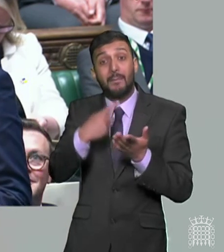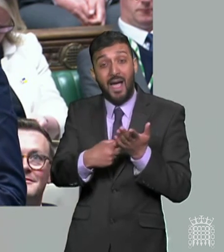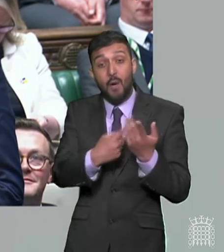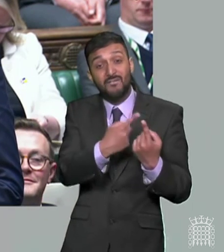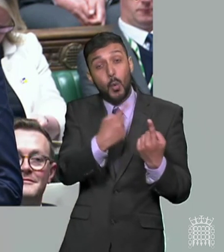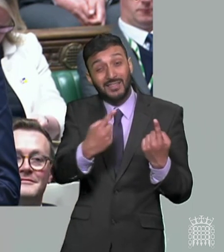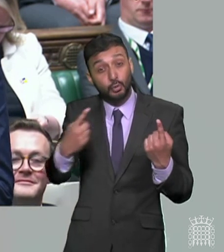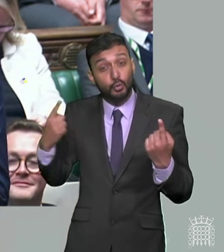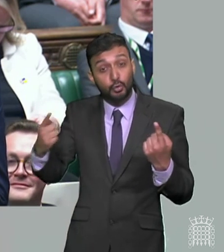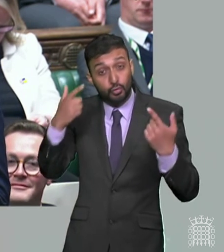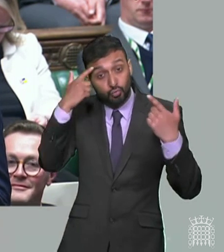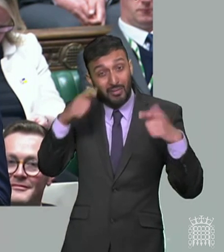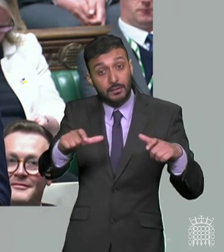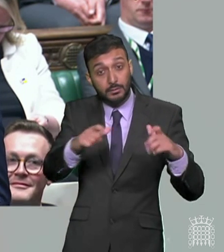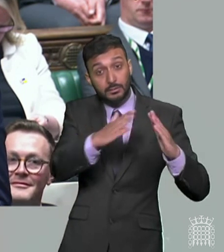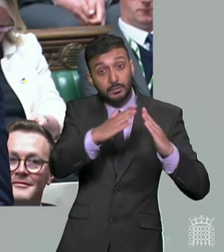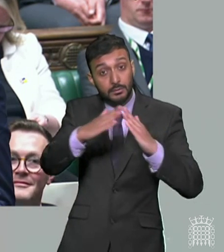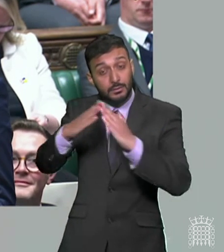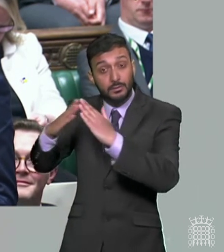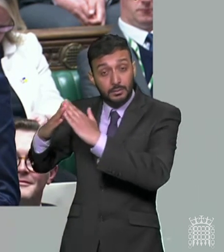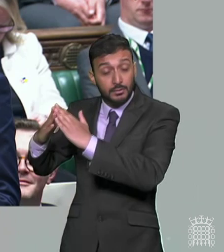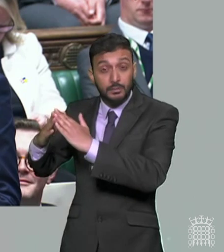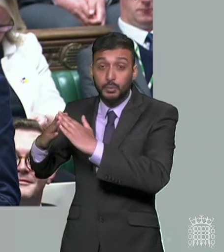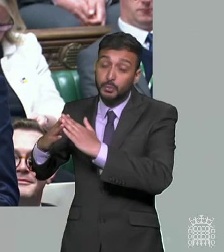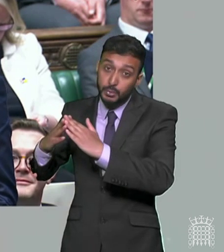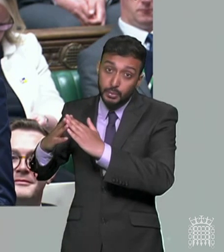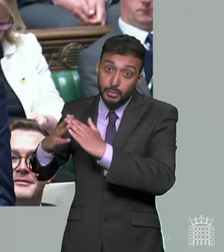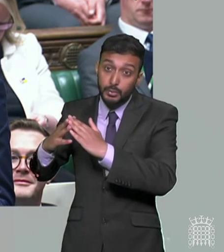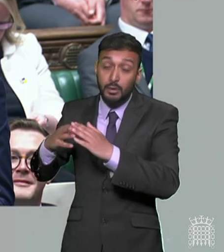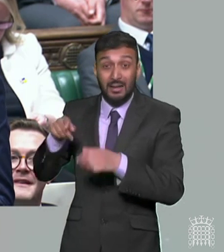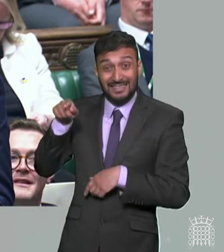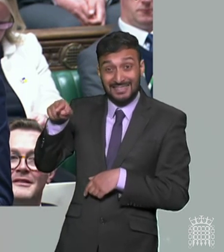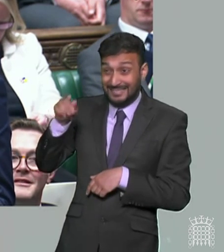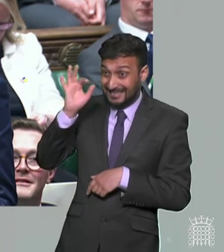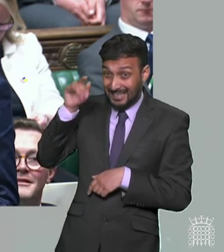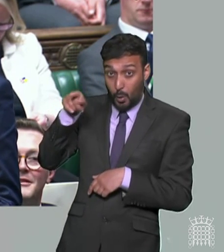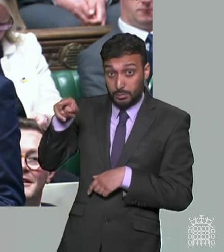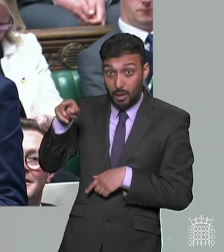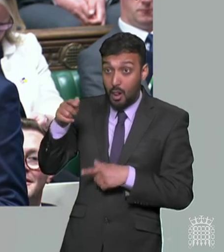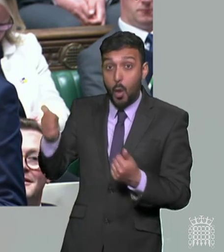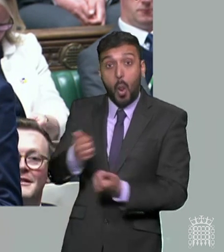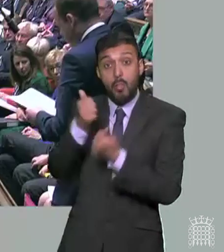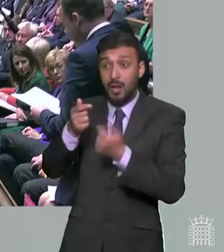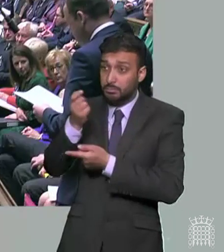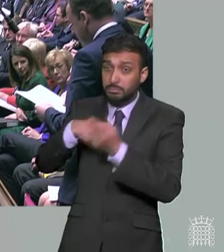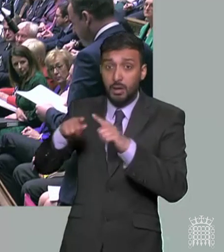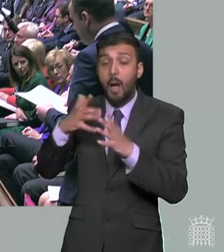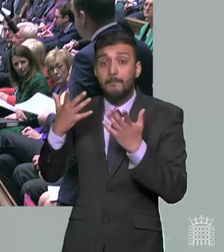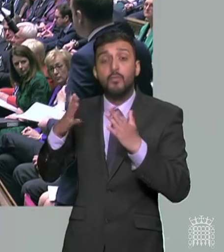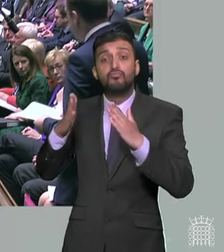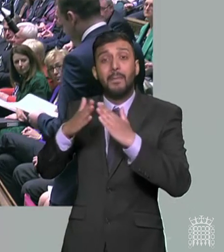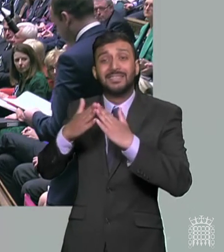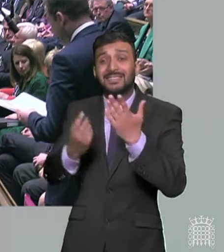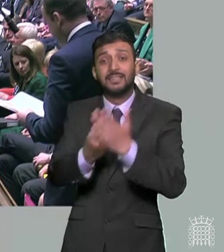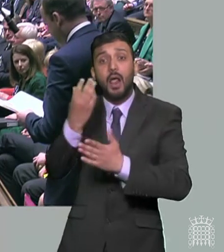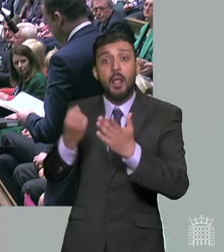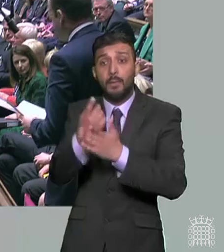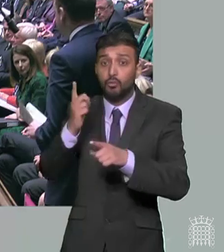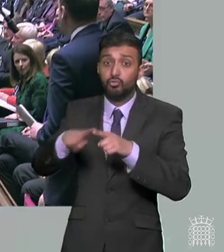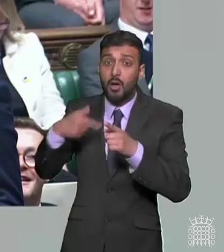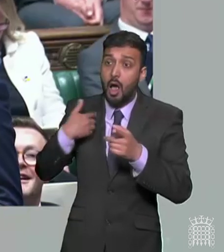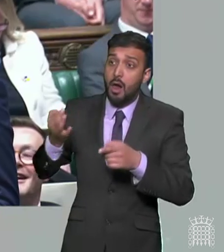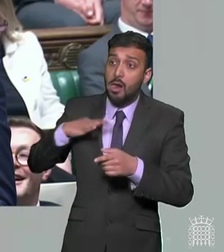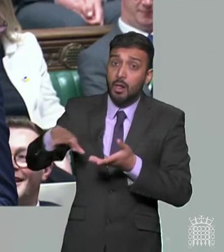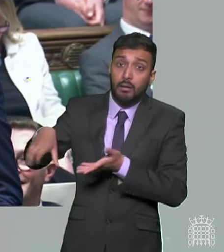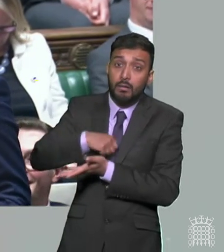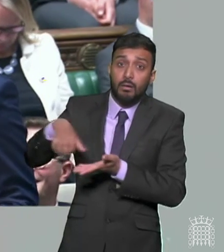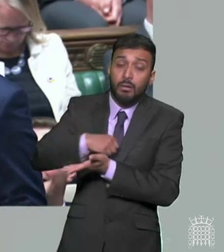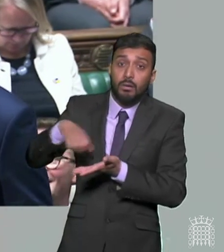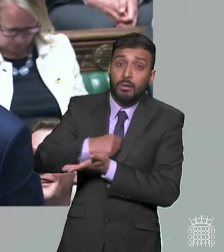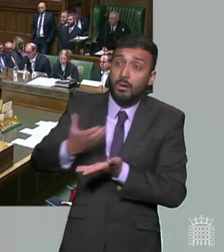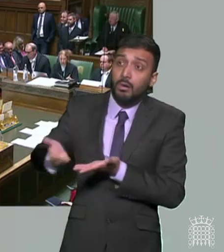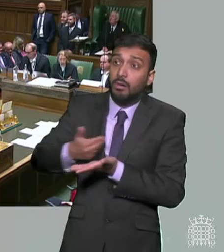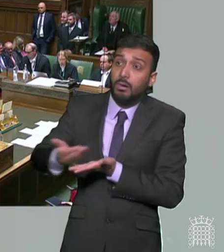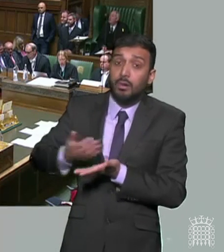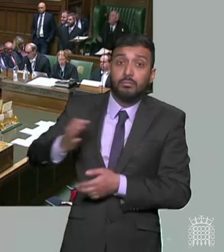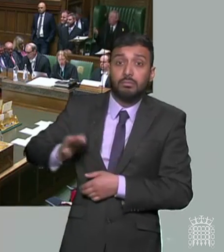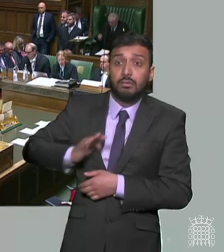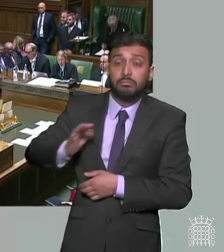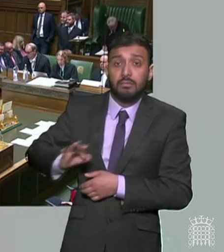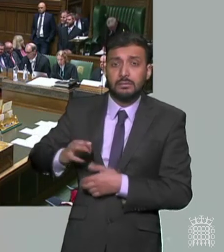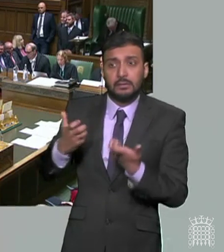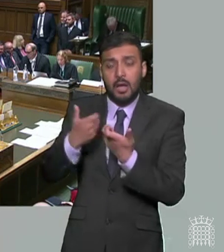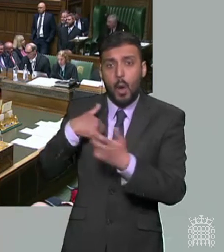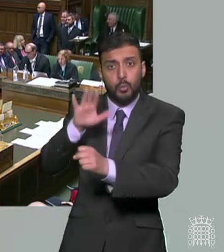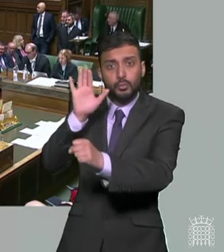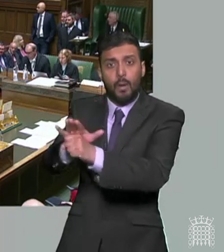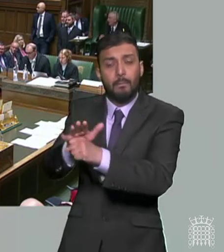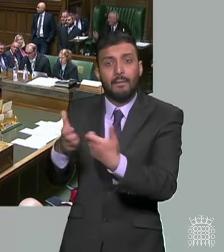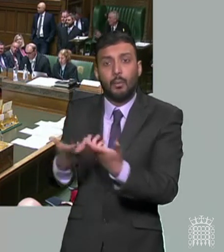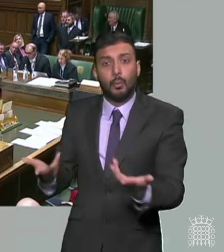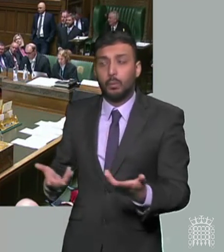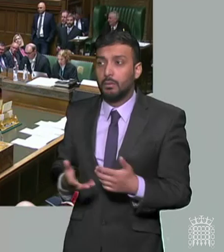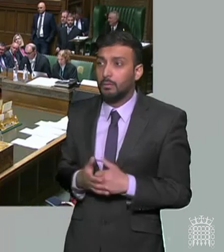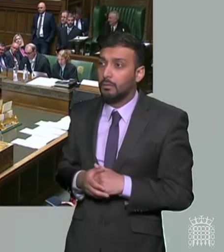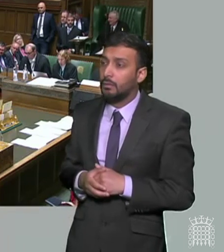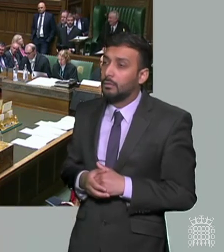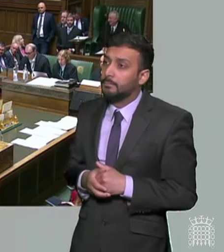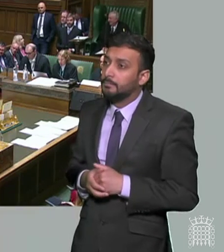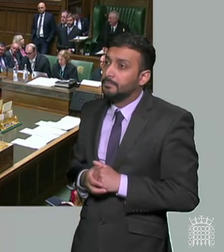Does the Prime Minister think it acceptable for this council to become a speculative property developer, and what advice would he give to my constituents next week if they want to put a stop to this casino council and its profligate ways?